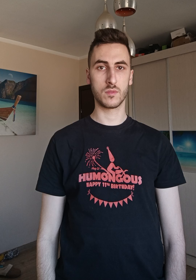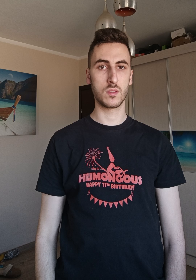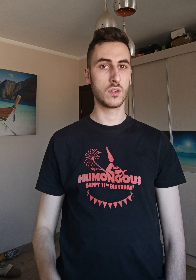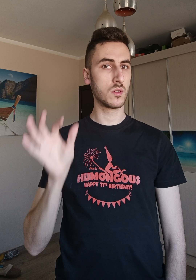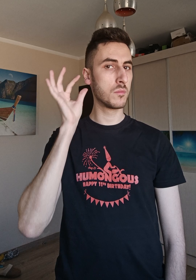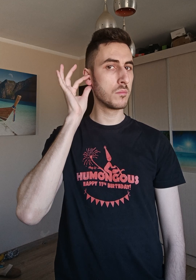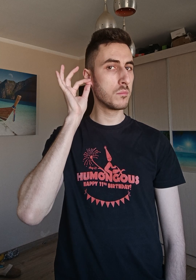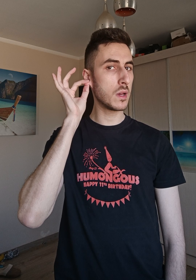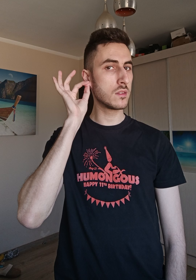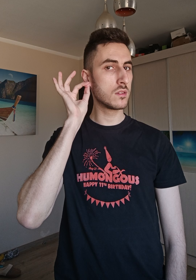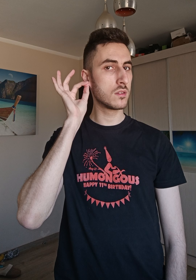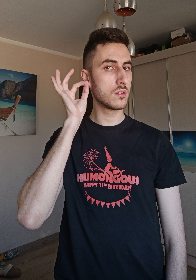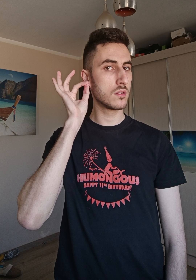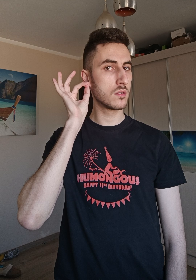בת